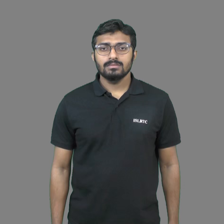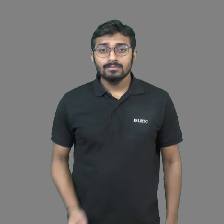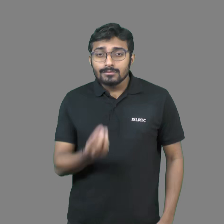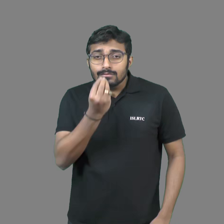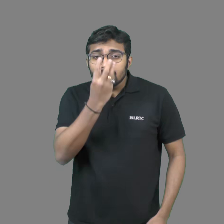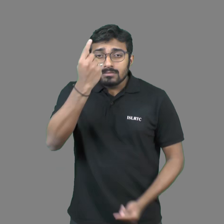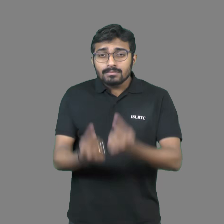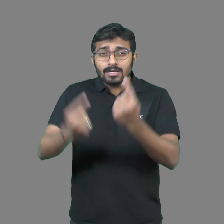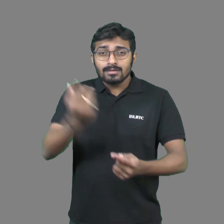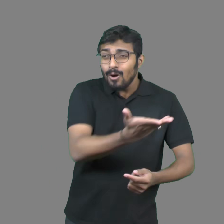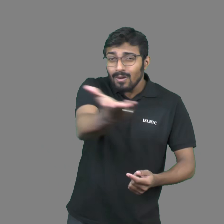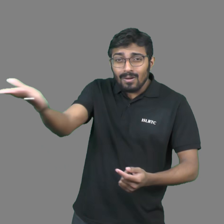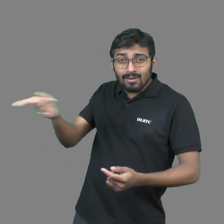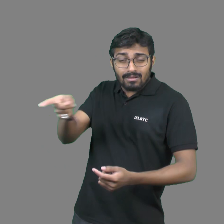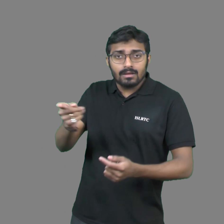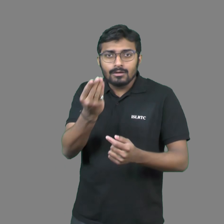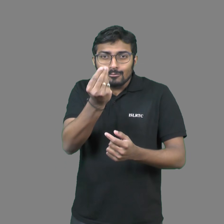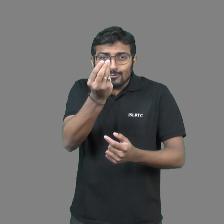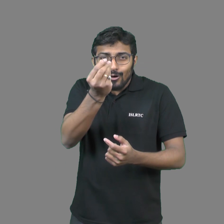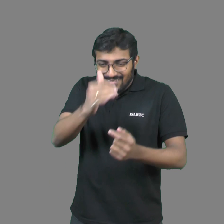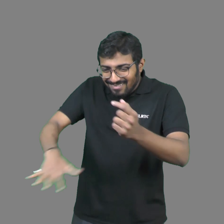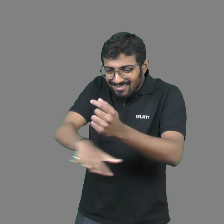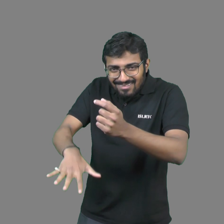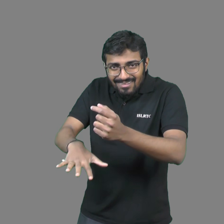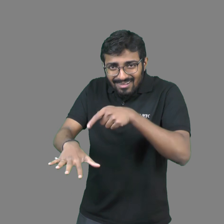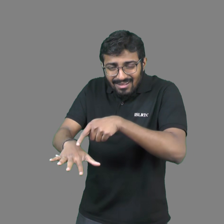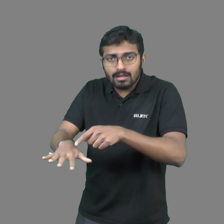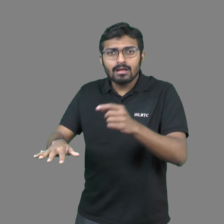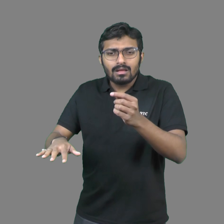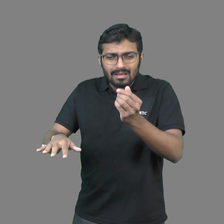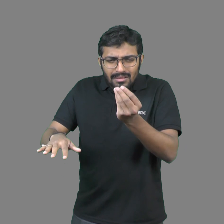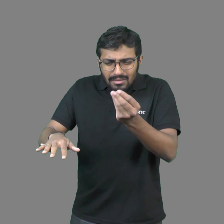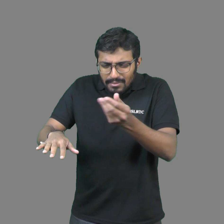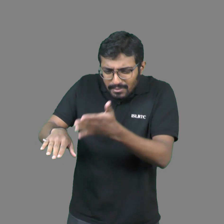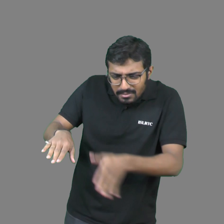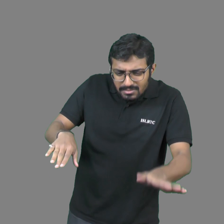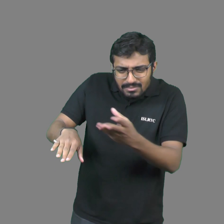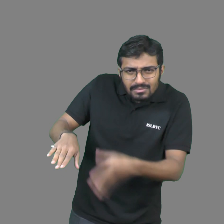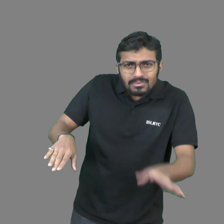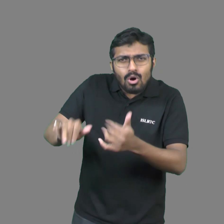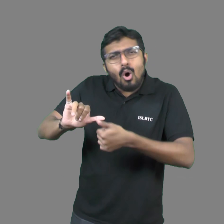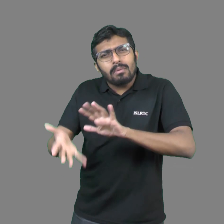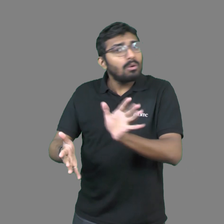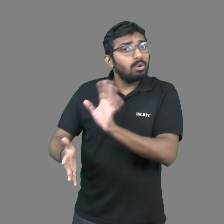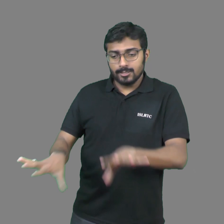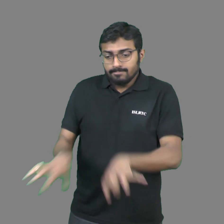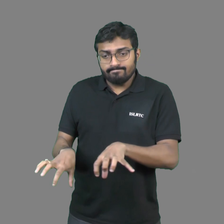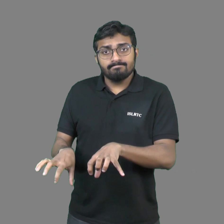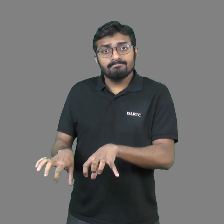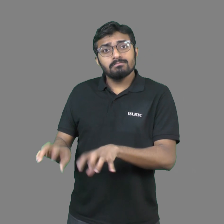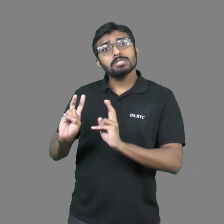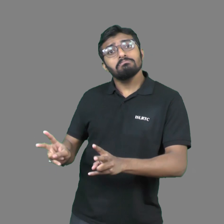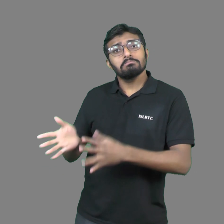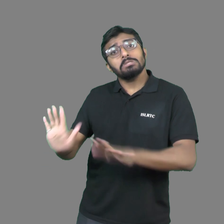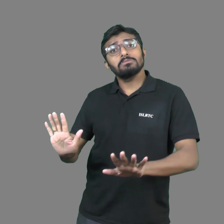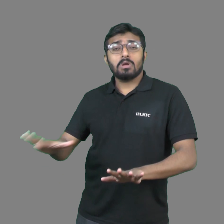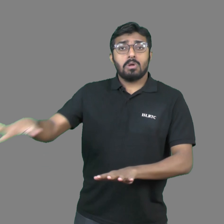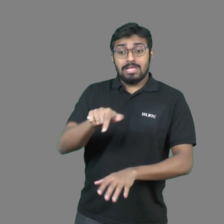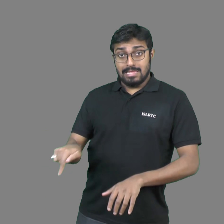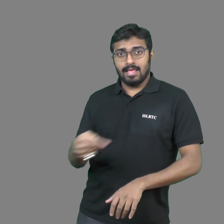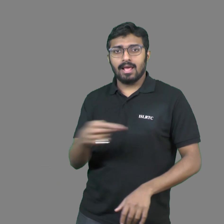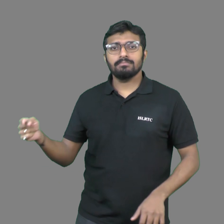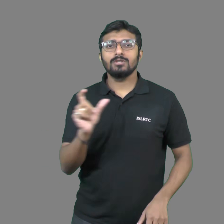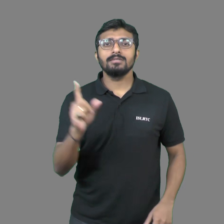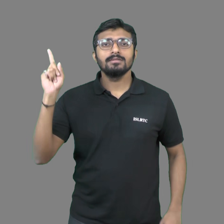Flower For Controlling Soil Erosion